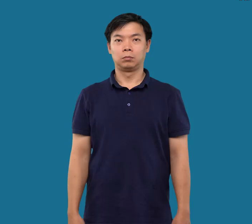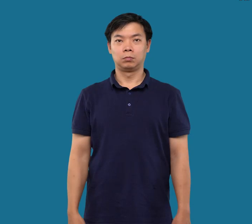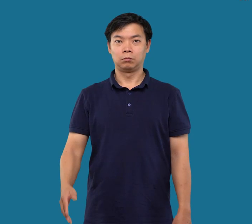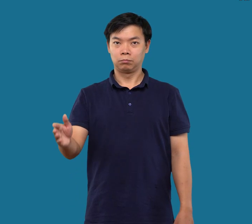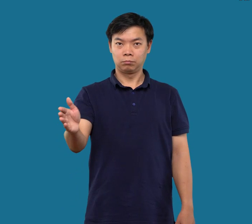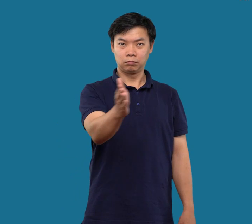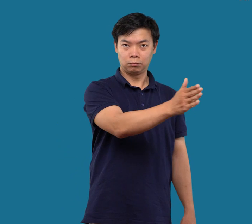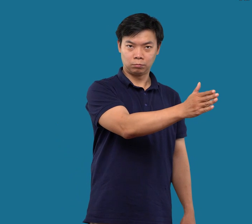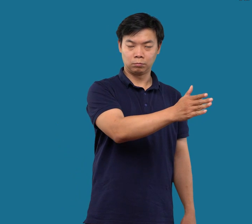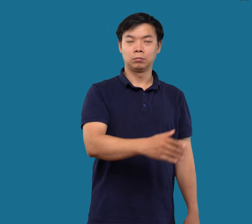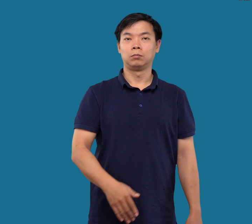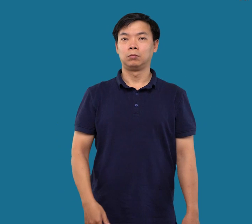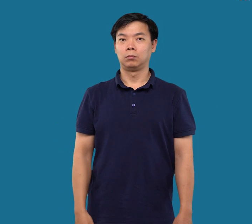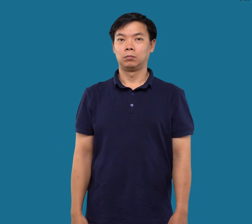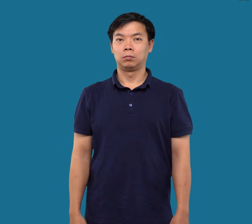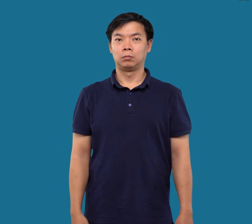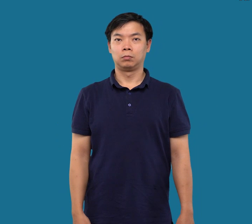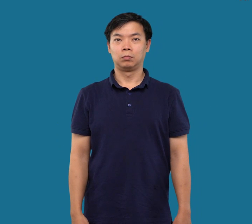từ phải sang trái